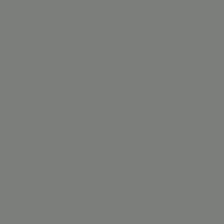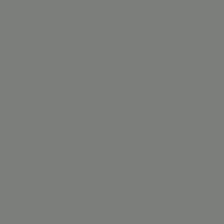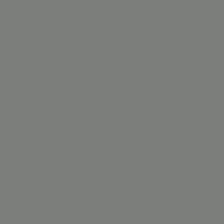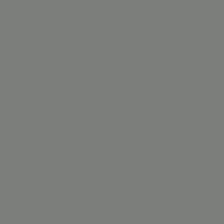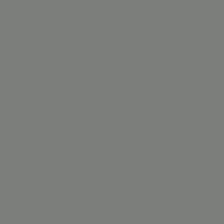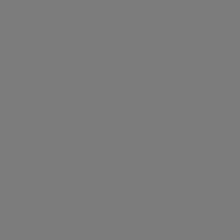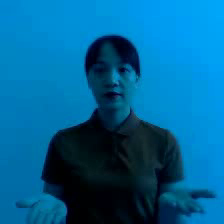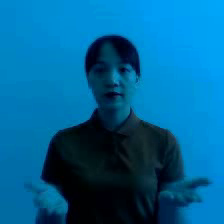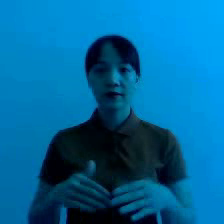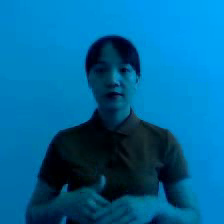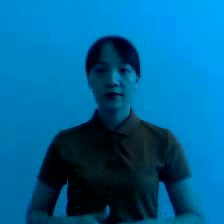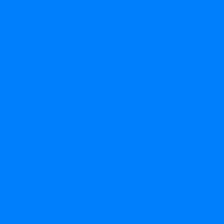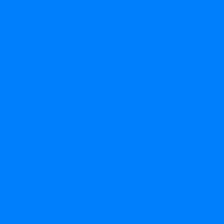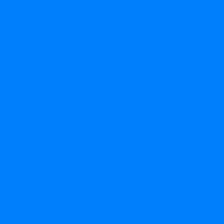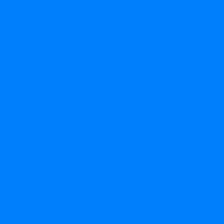Hôm nay